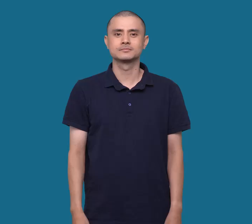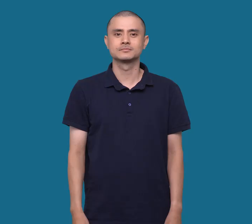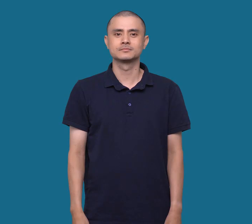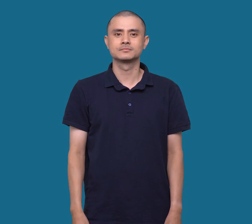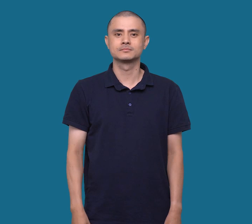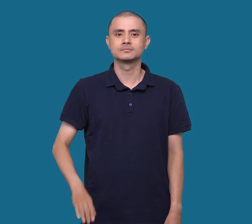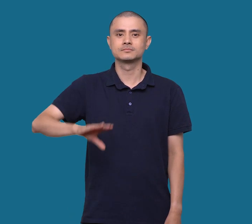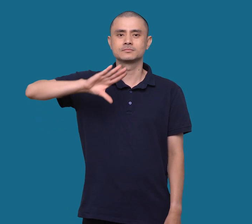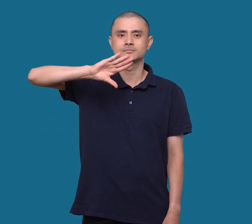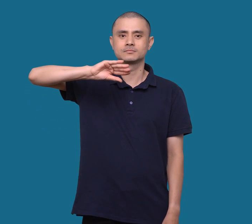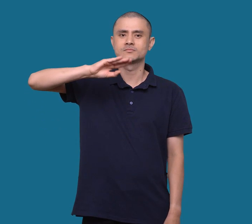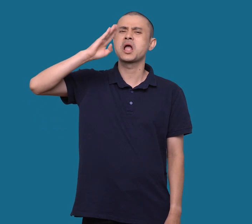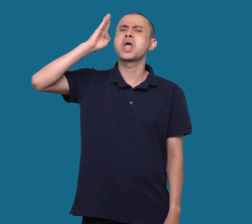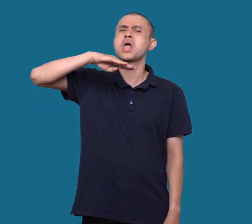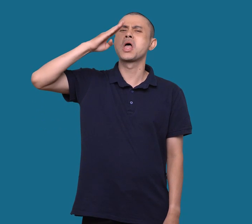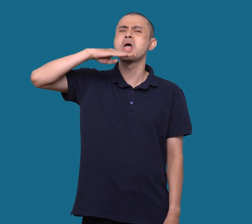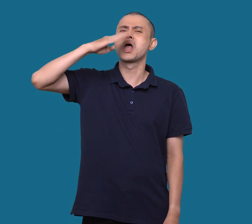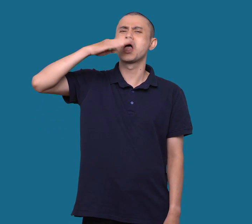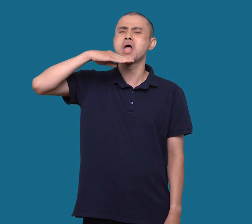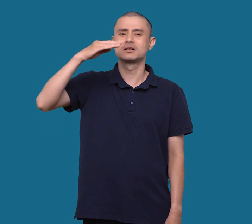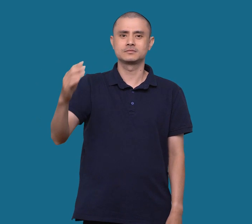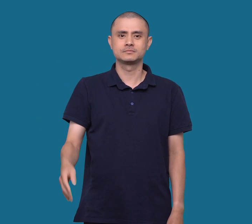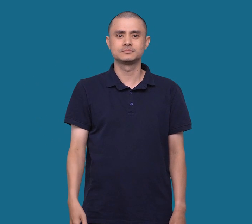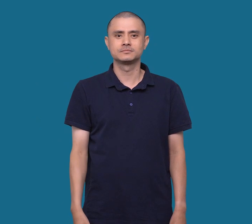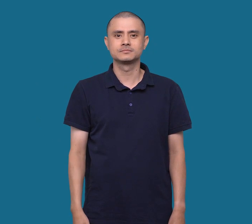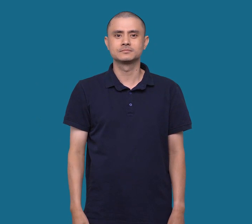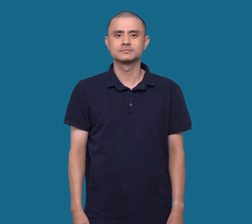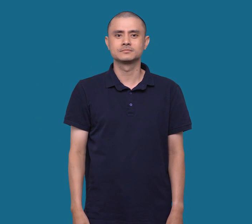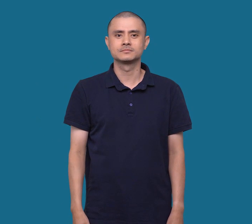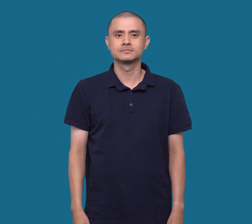tương ớt